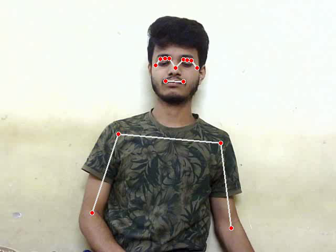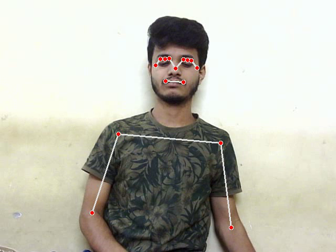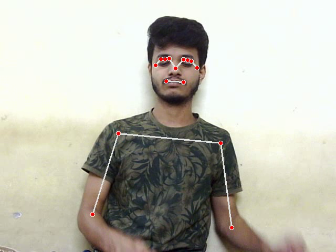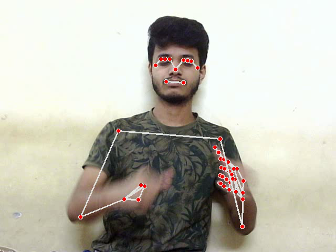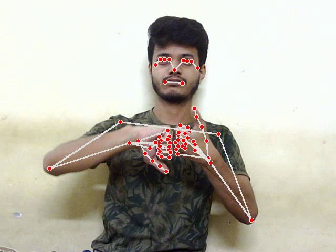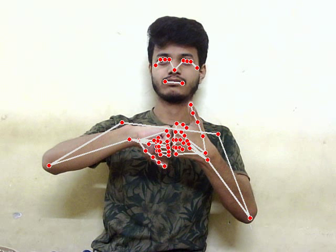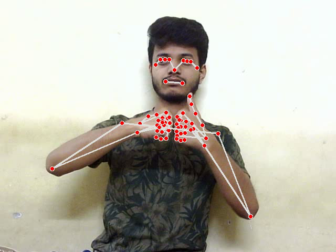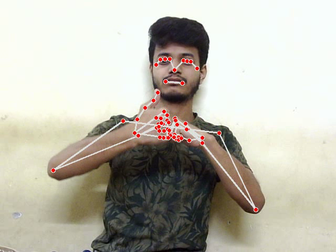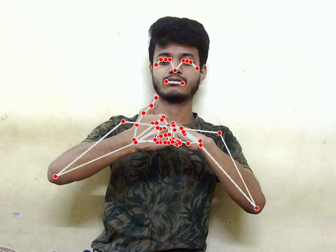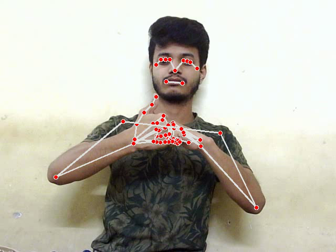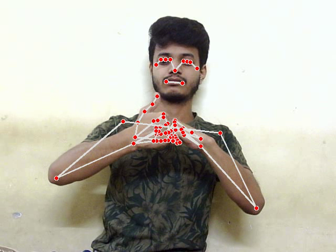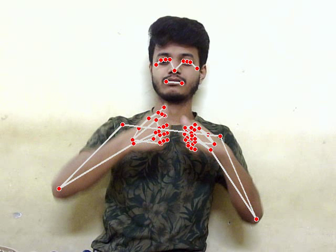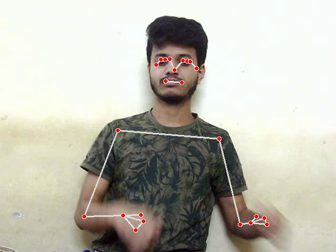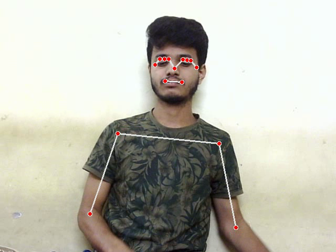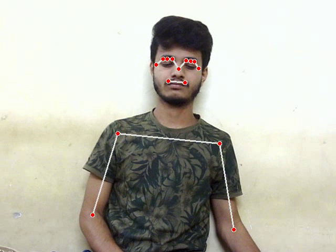how